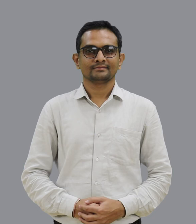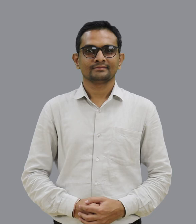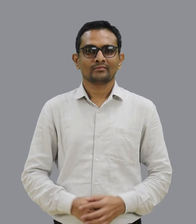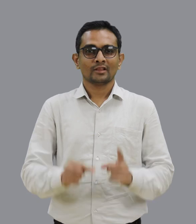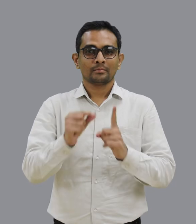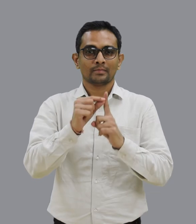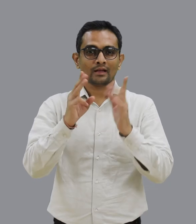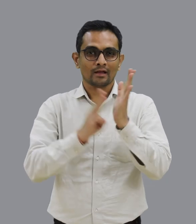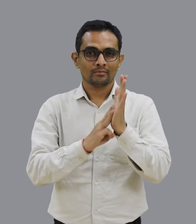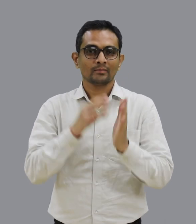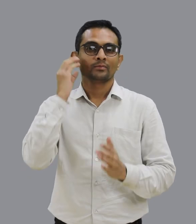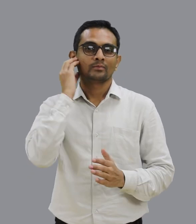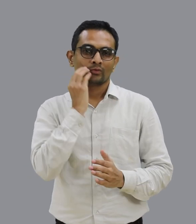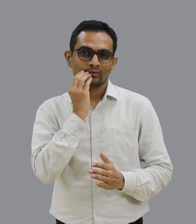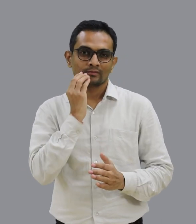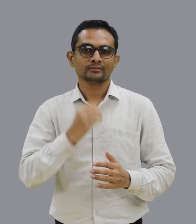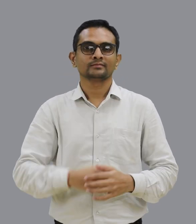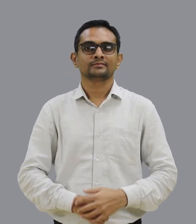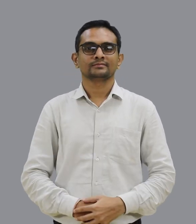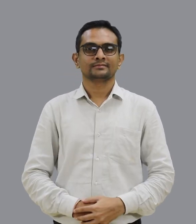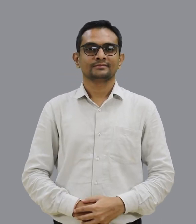Narendra Modi Prime Minister